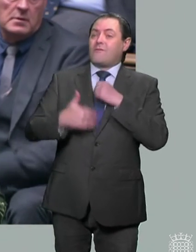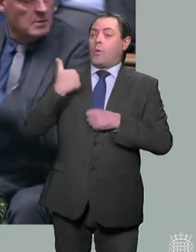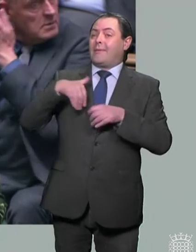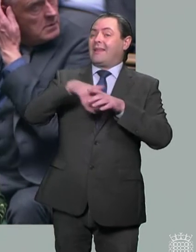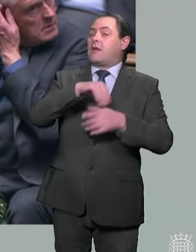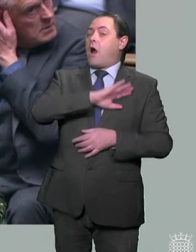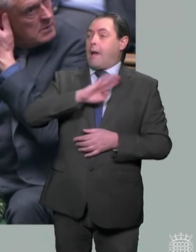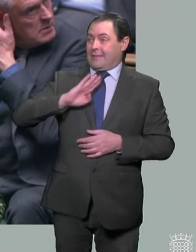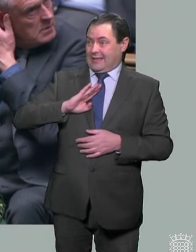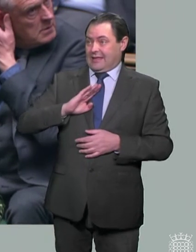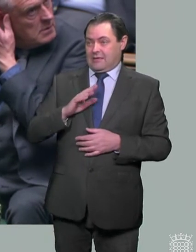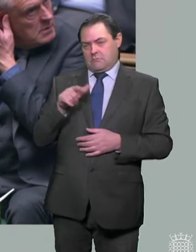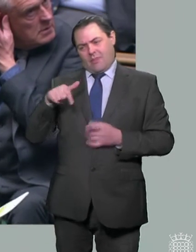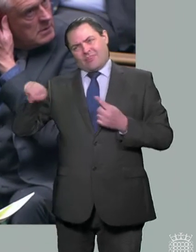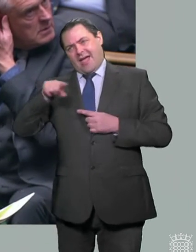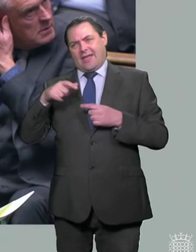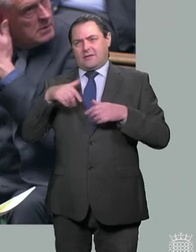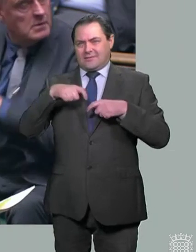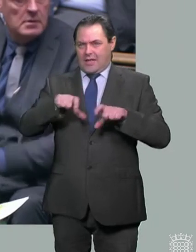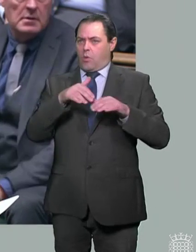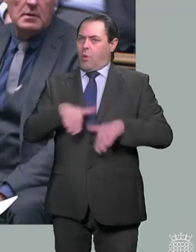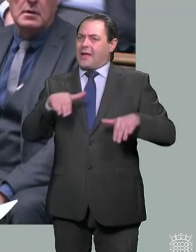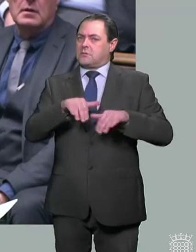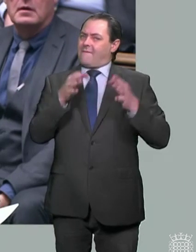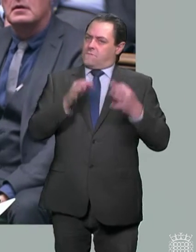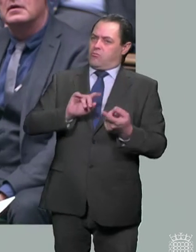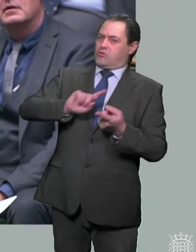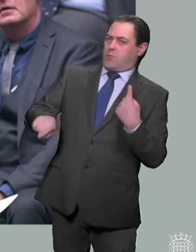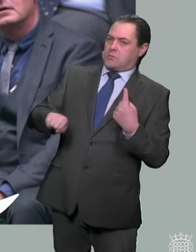A formal response is still awaited from the Ministry of Defence.